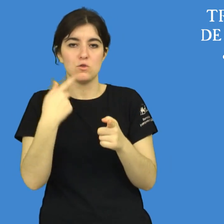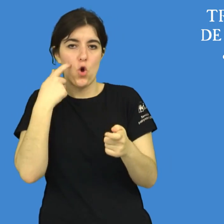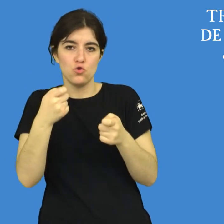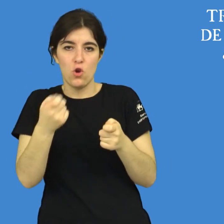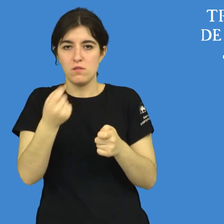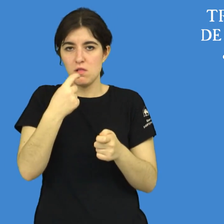control